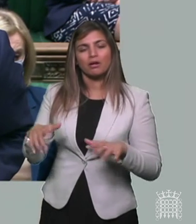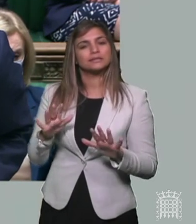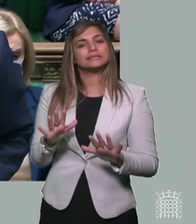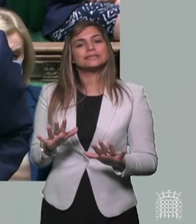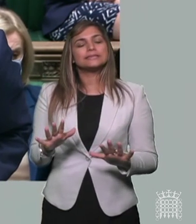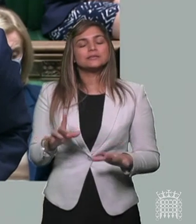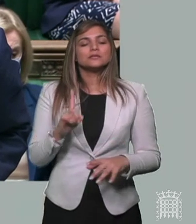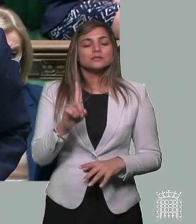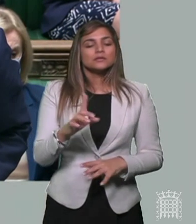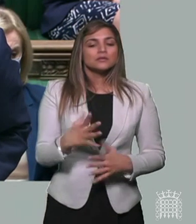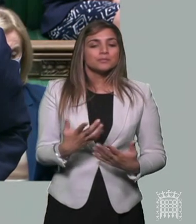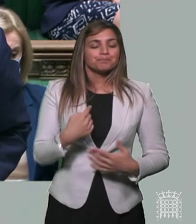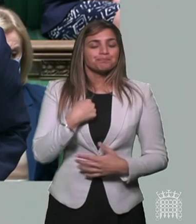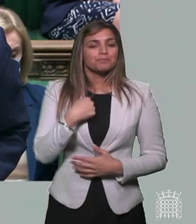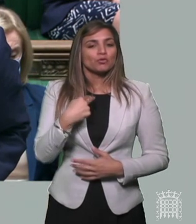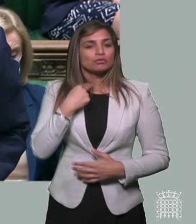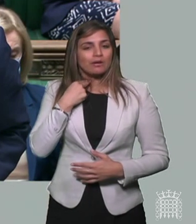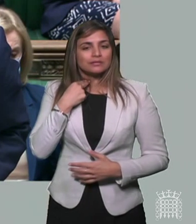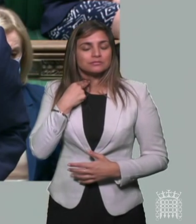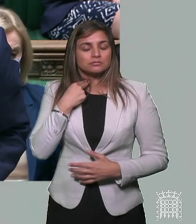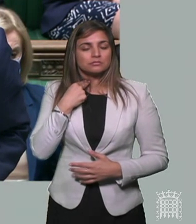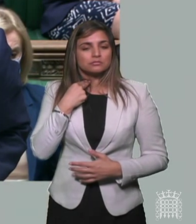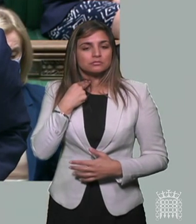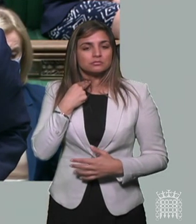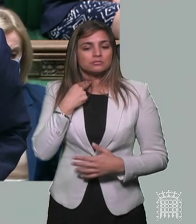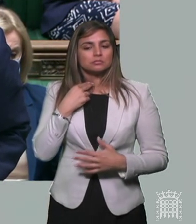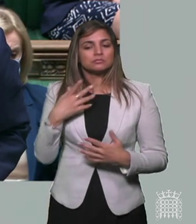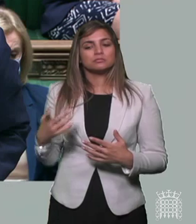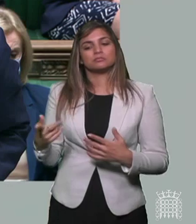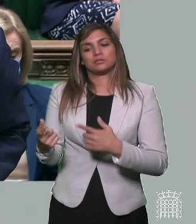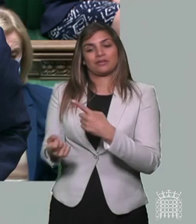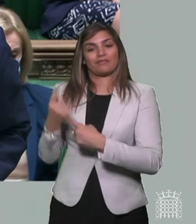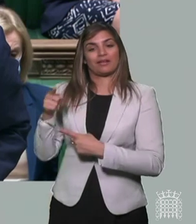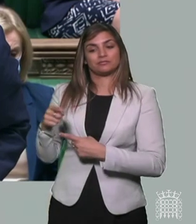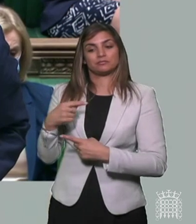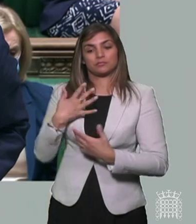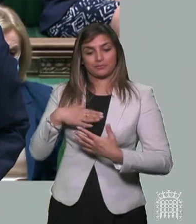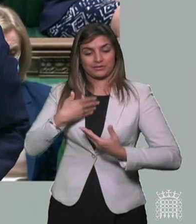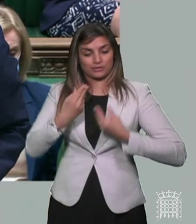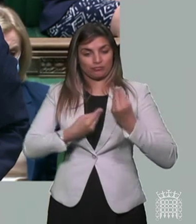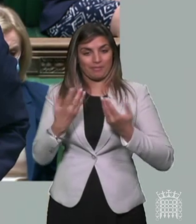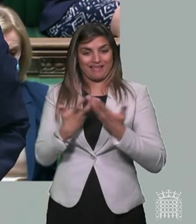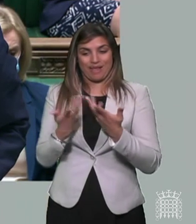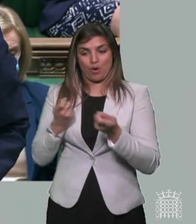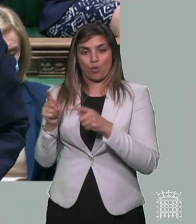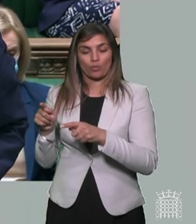I regret the way that the event I have described was handled.